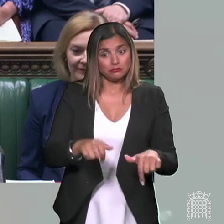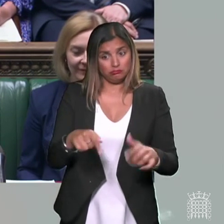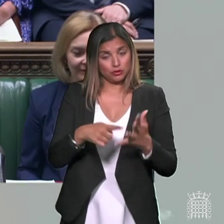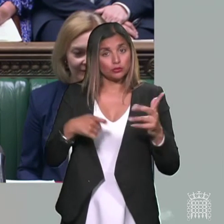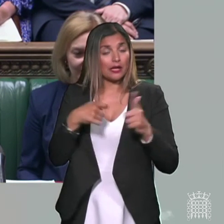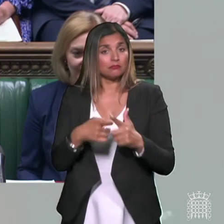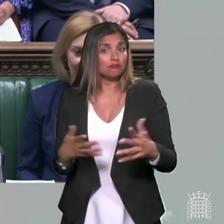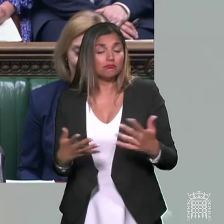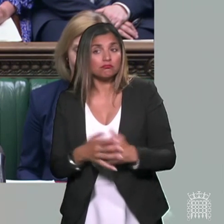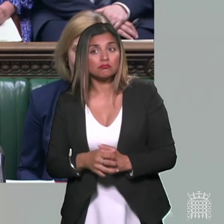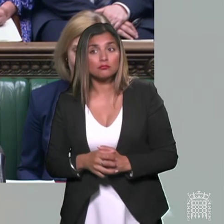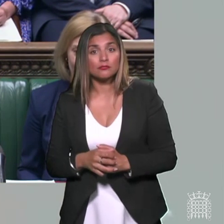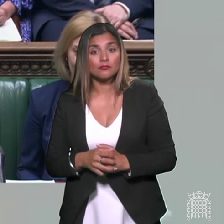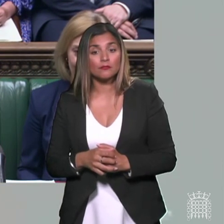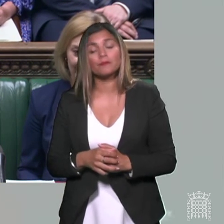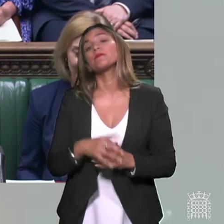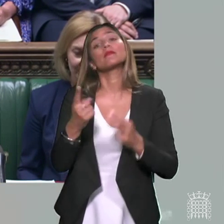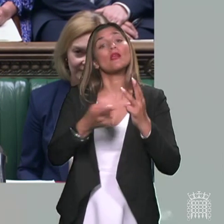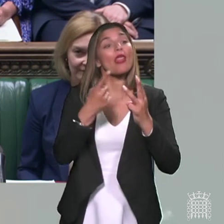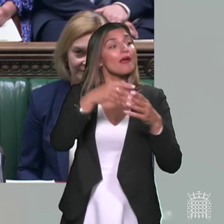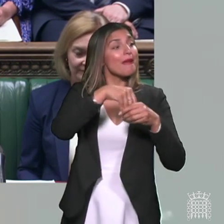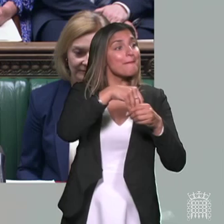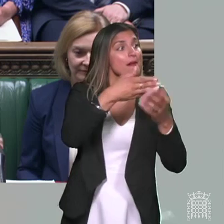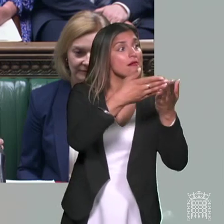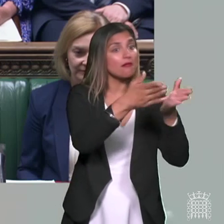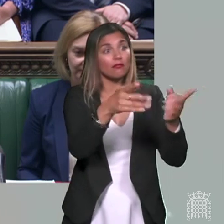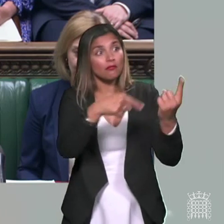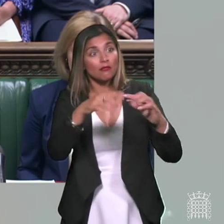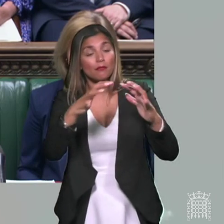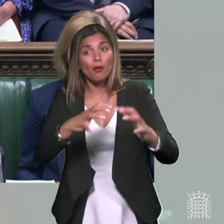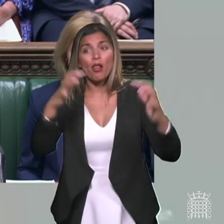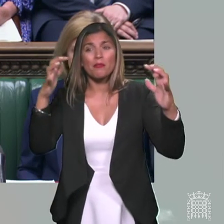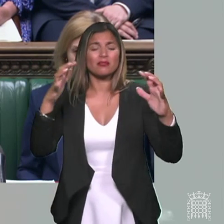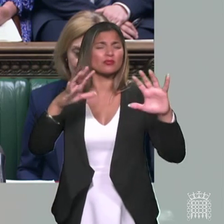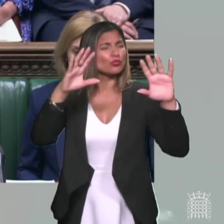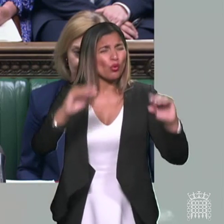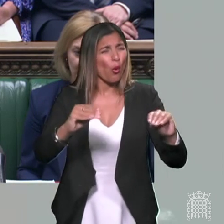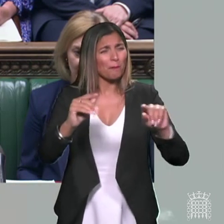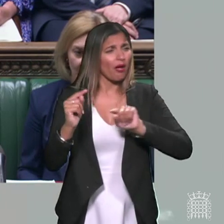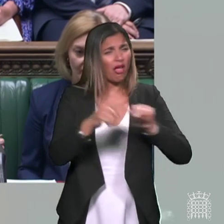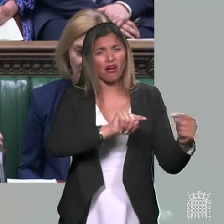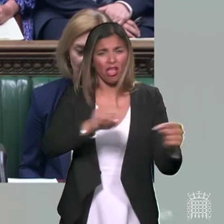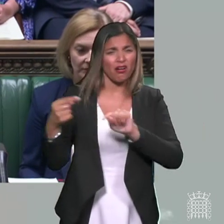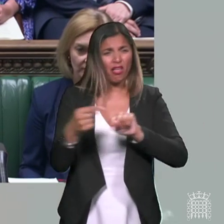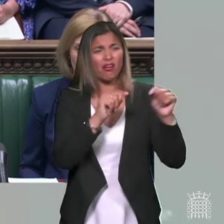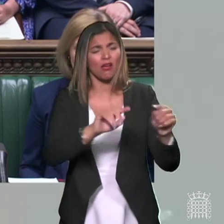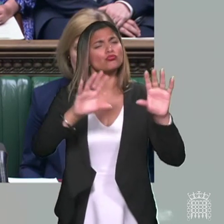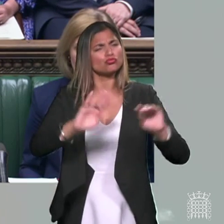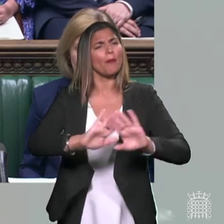Members across the House should cease this constant vilification of each other.